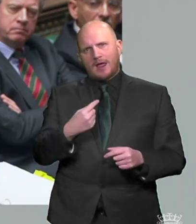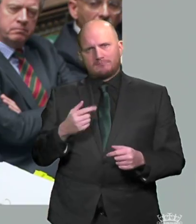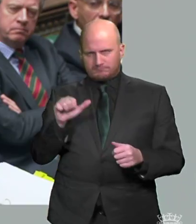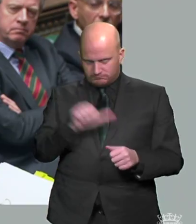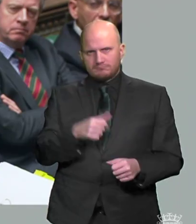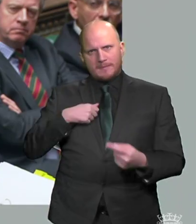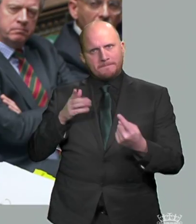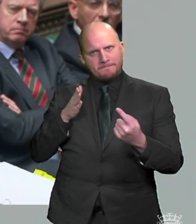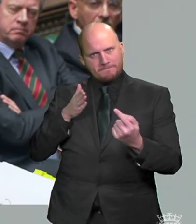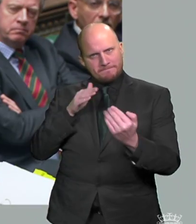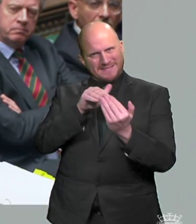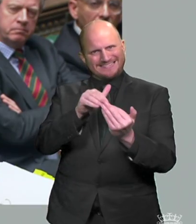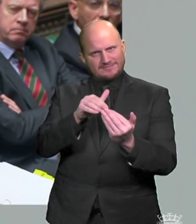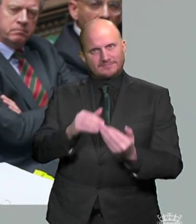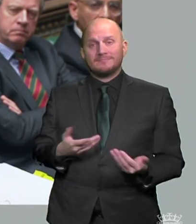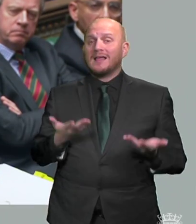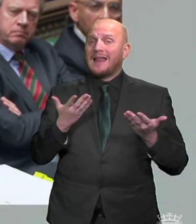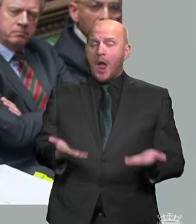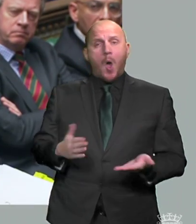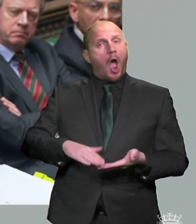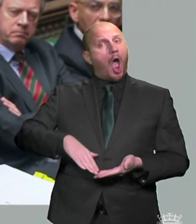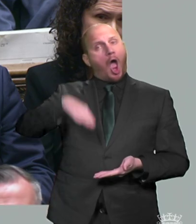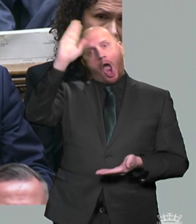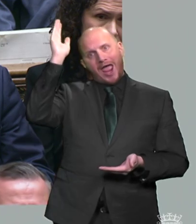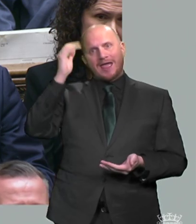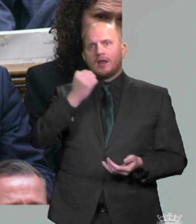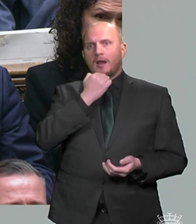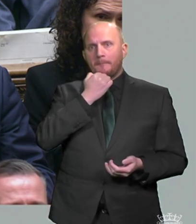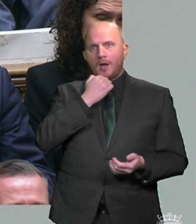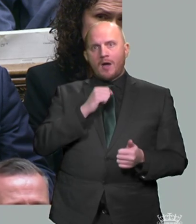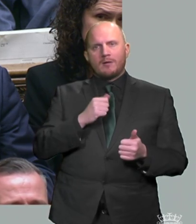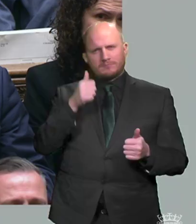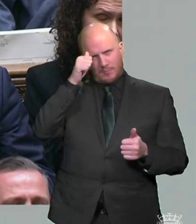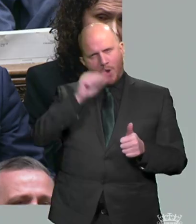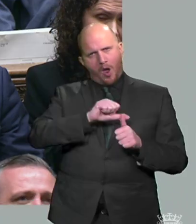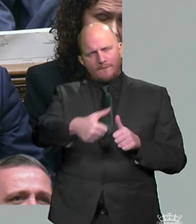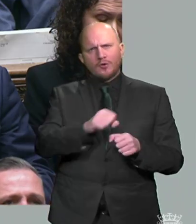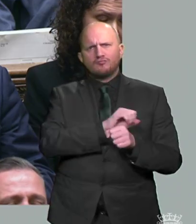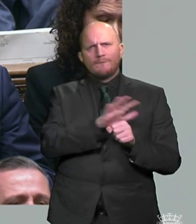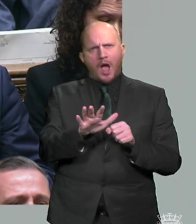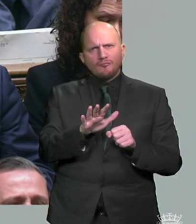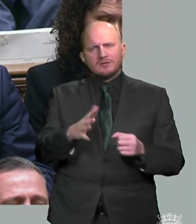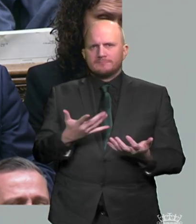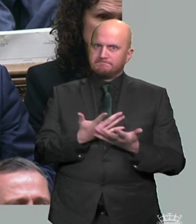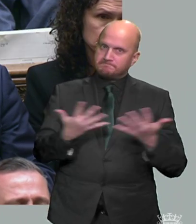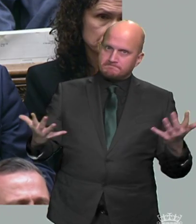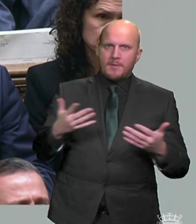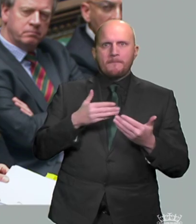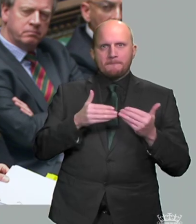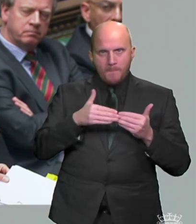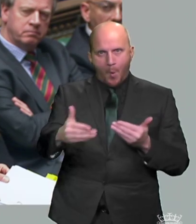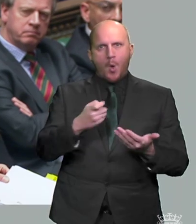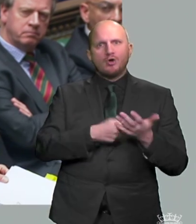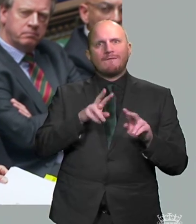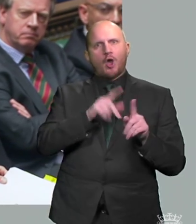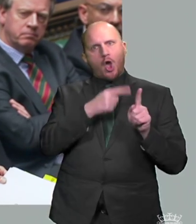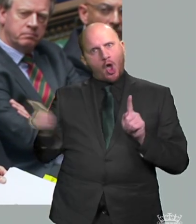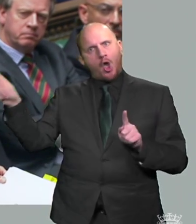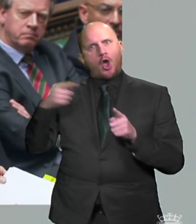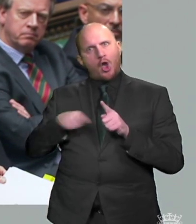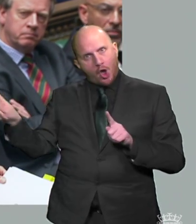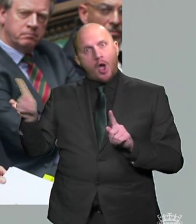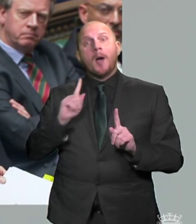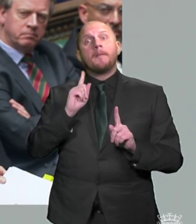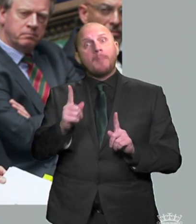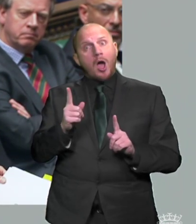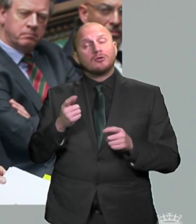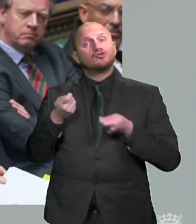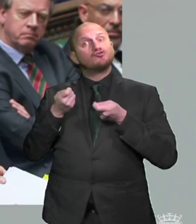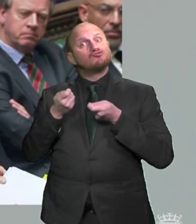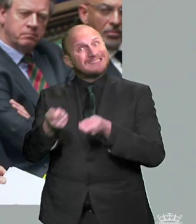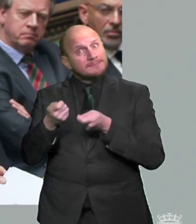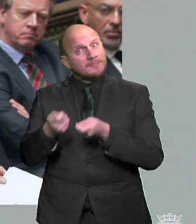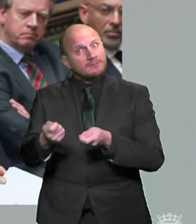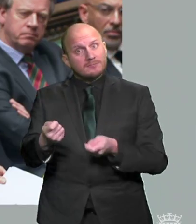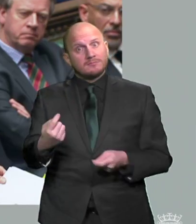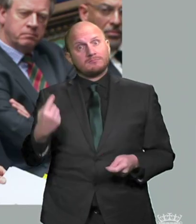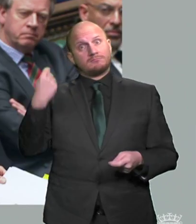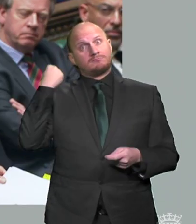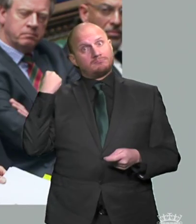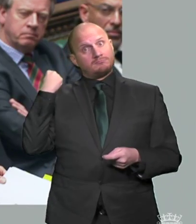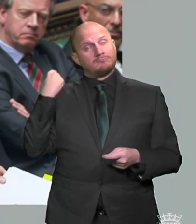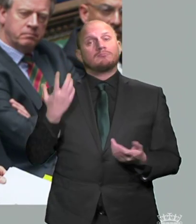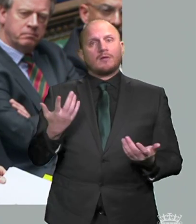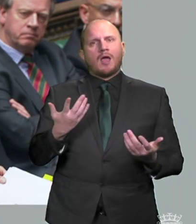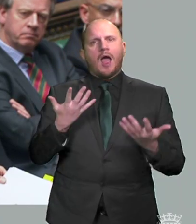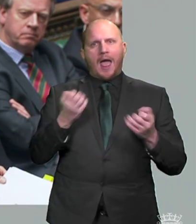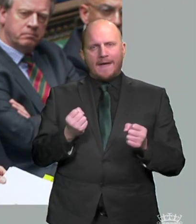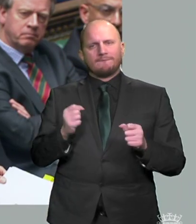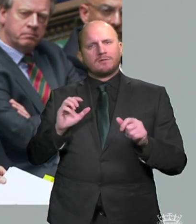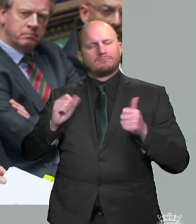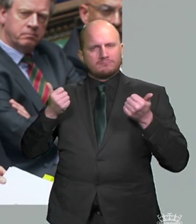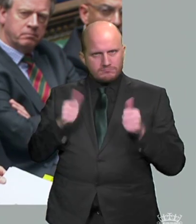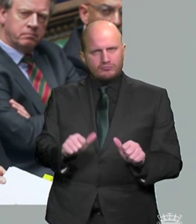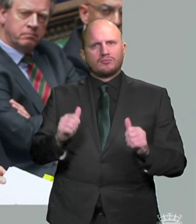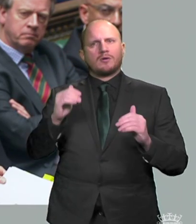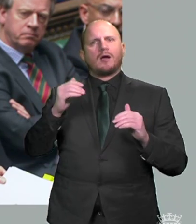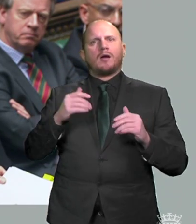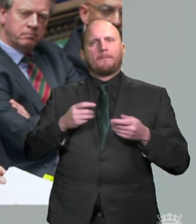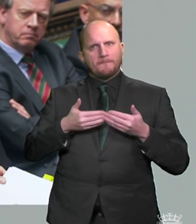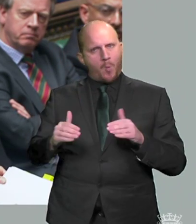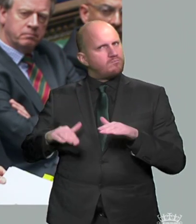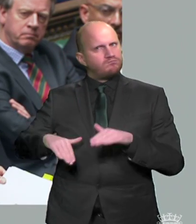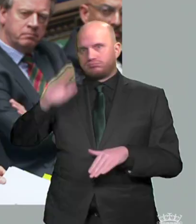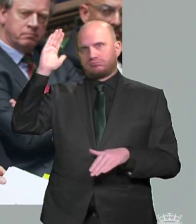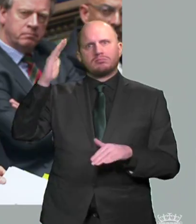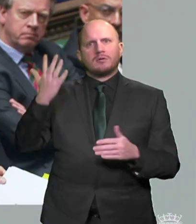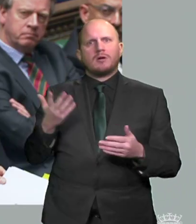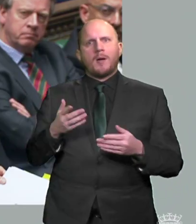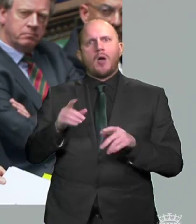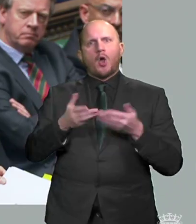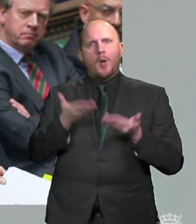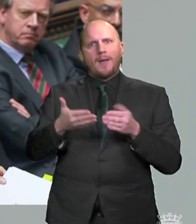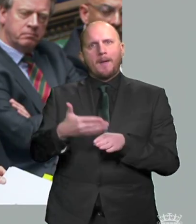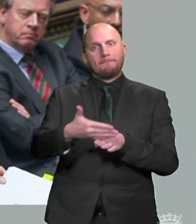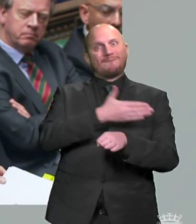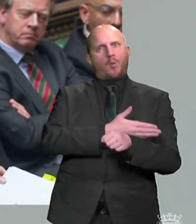We are experiencing very high numbers of cancer referrals following the pandemic, as he will be aware, but thanks to the brilliant work of our NHS staff, cancer treatment rates in the most recent month for which we have data are back at pre-pandemic levels, with a plan for them to increase further.